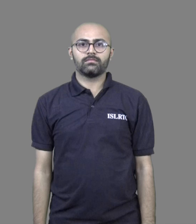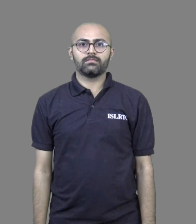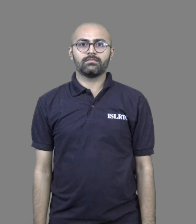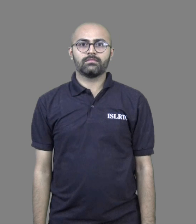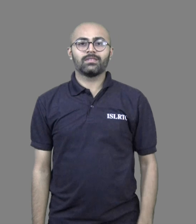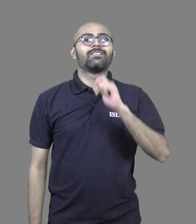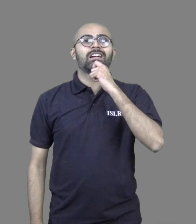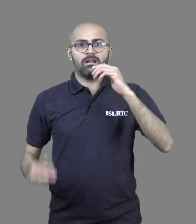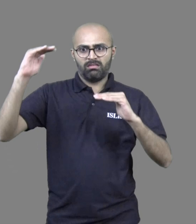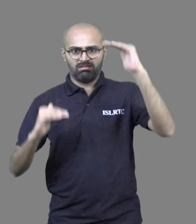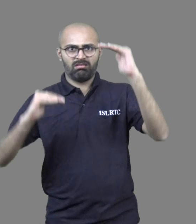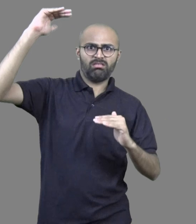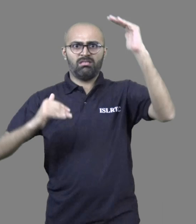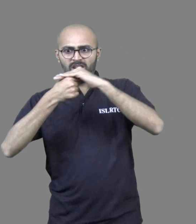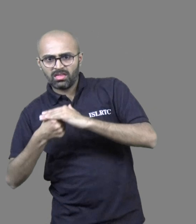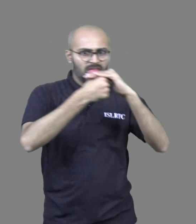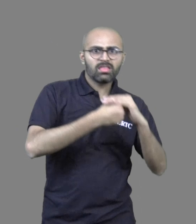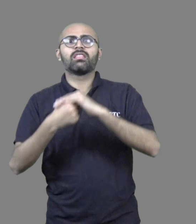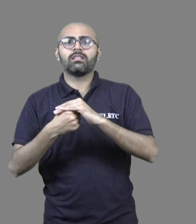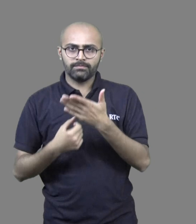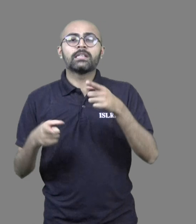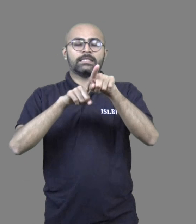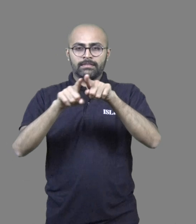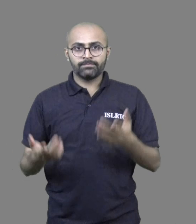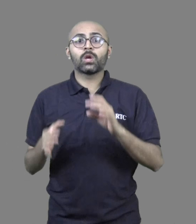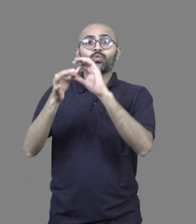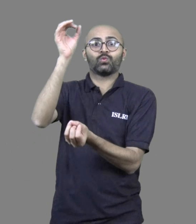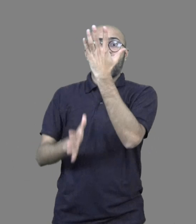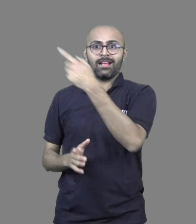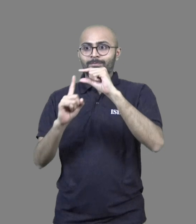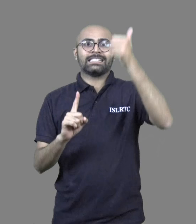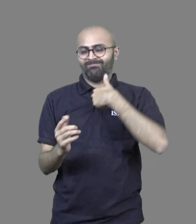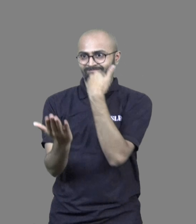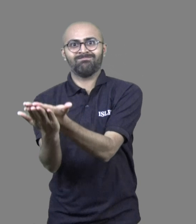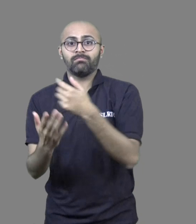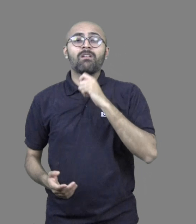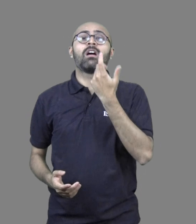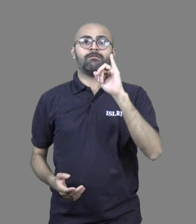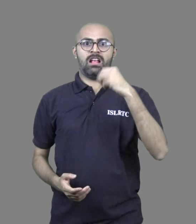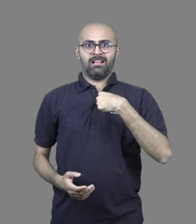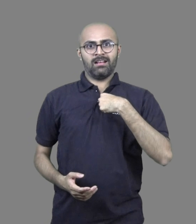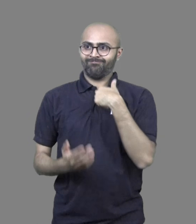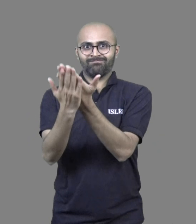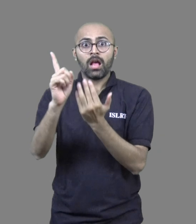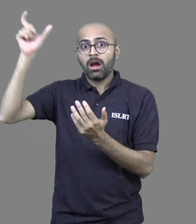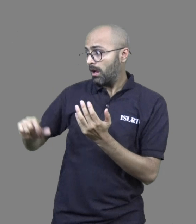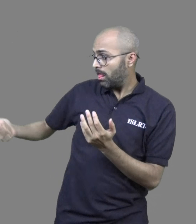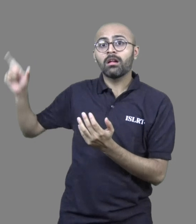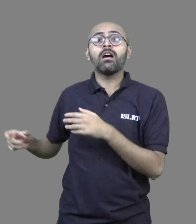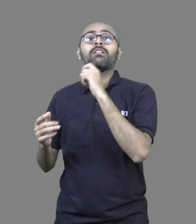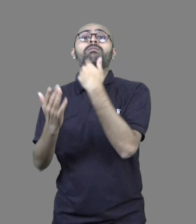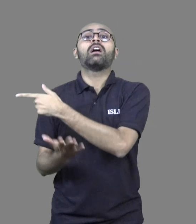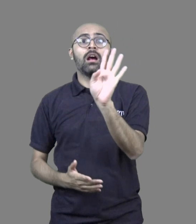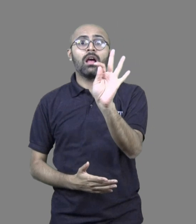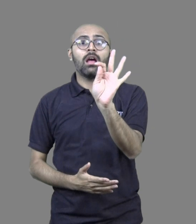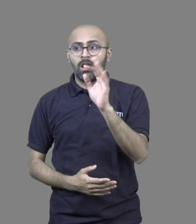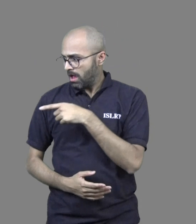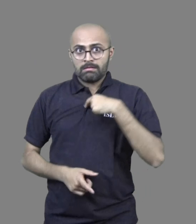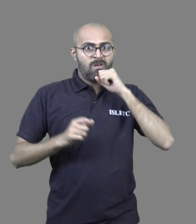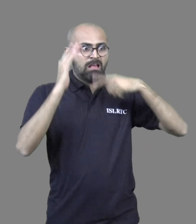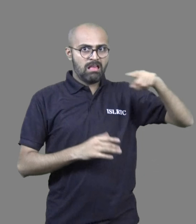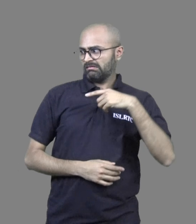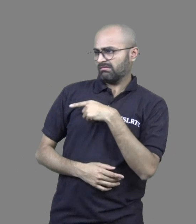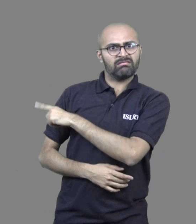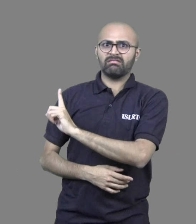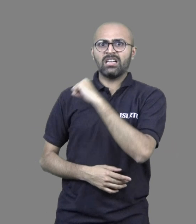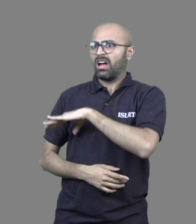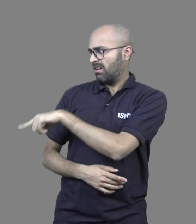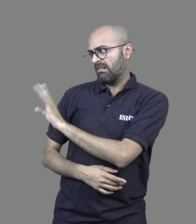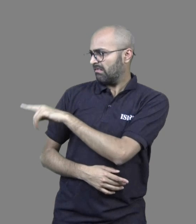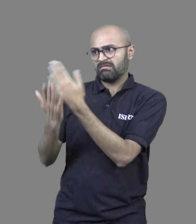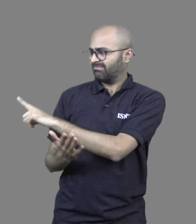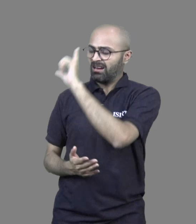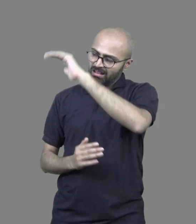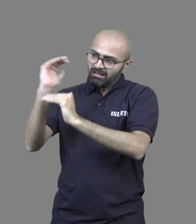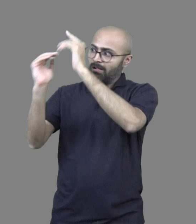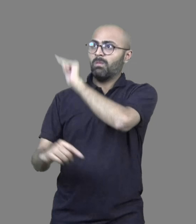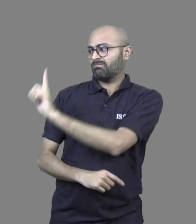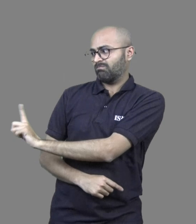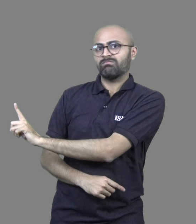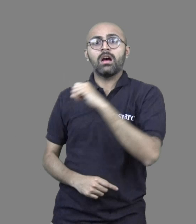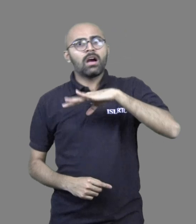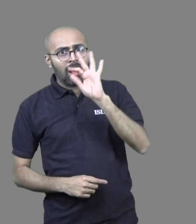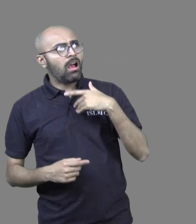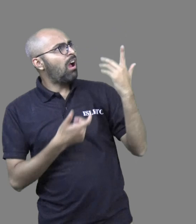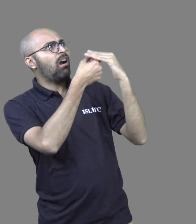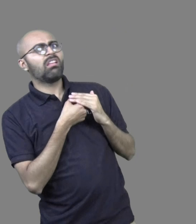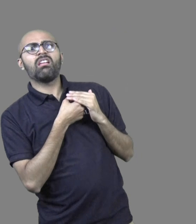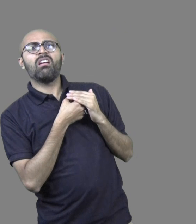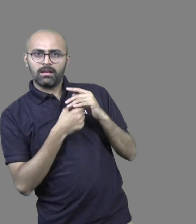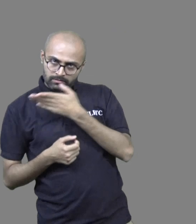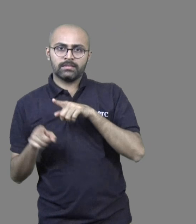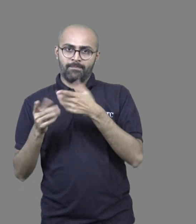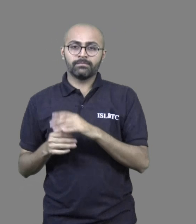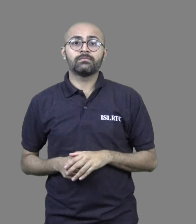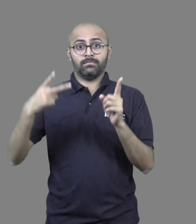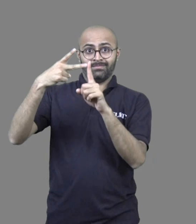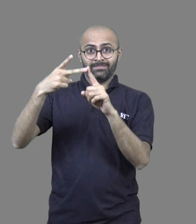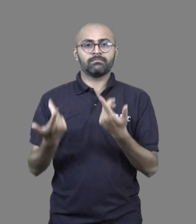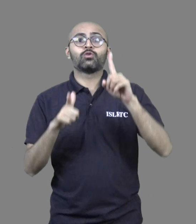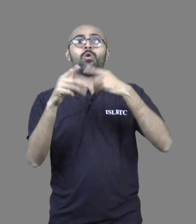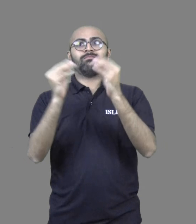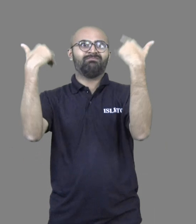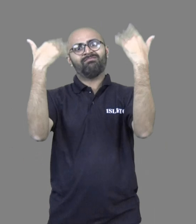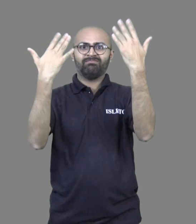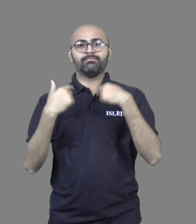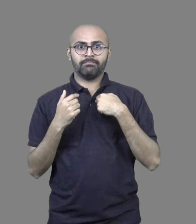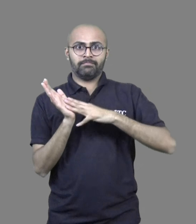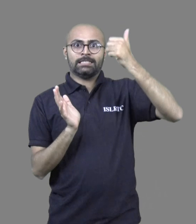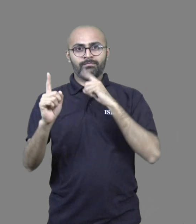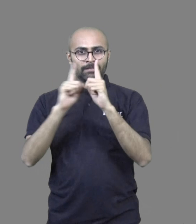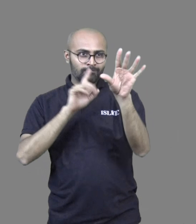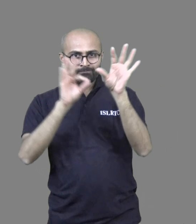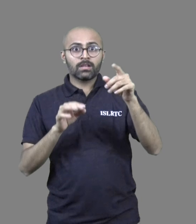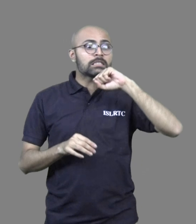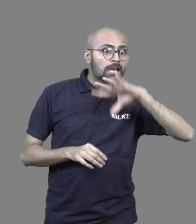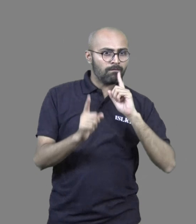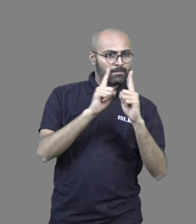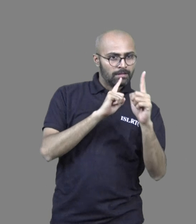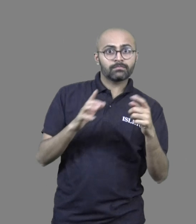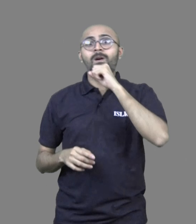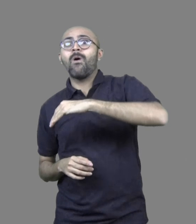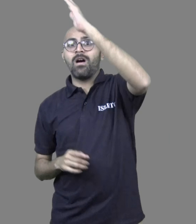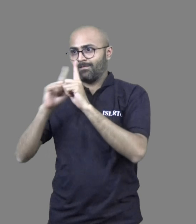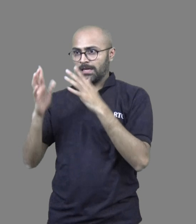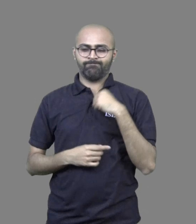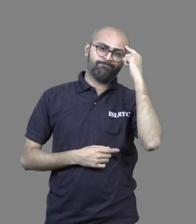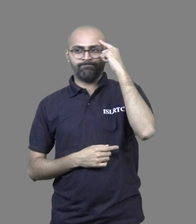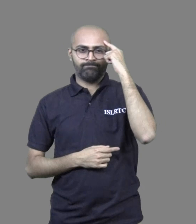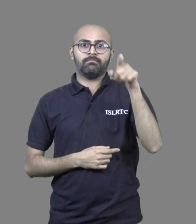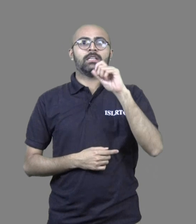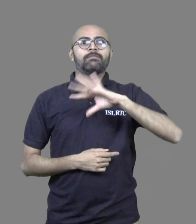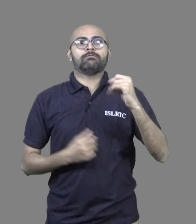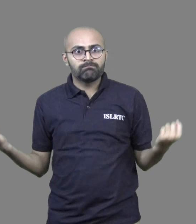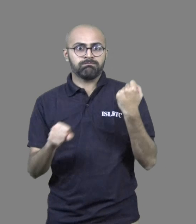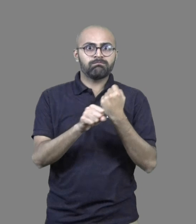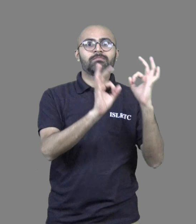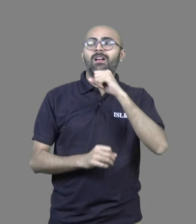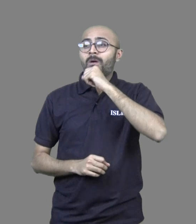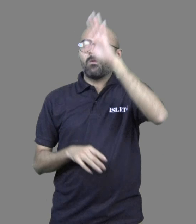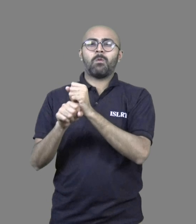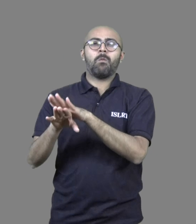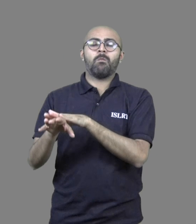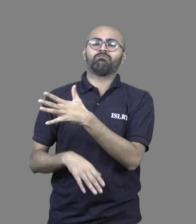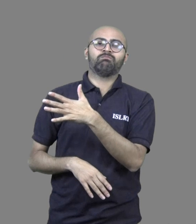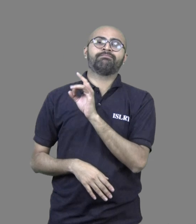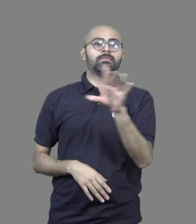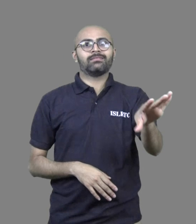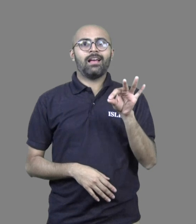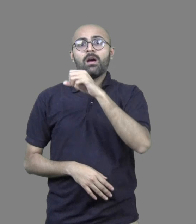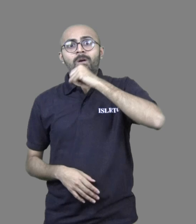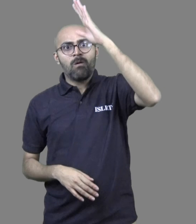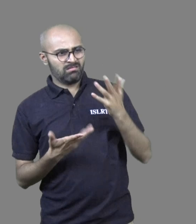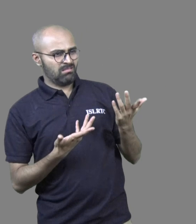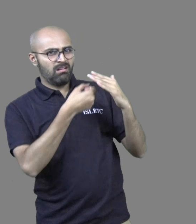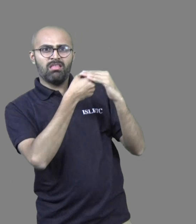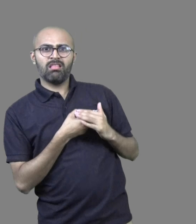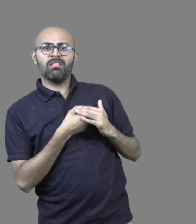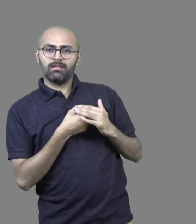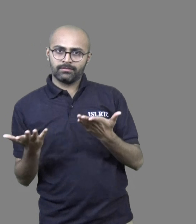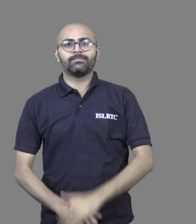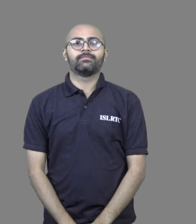Ageism Age bias